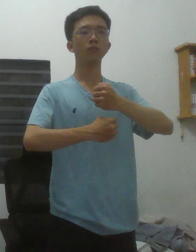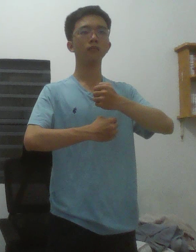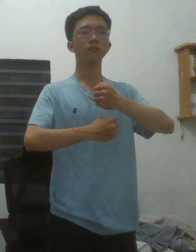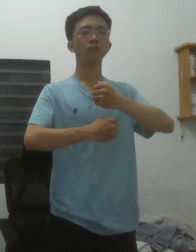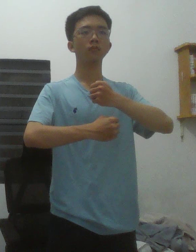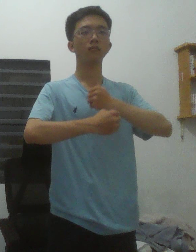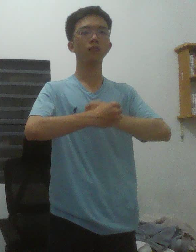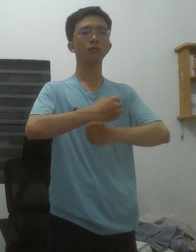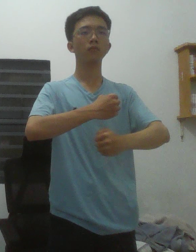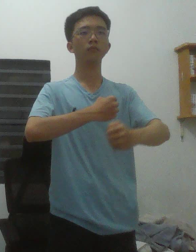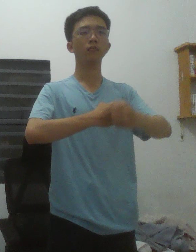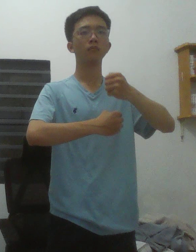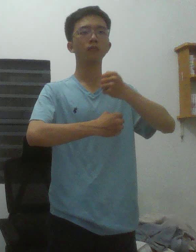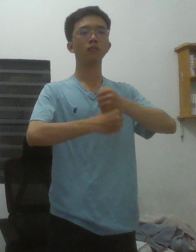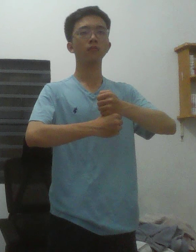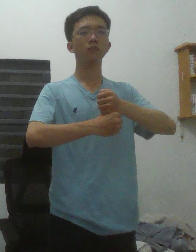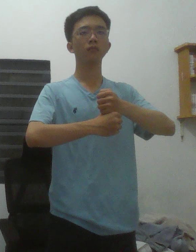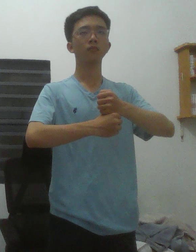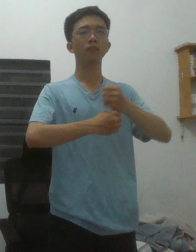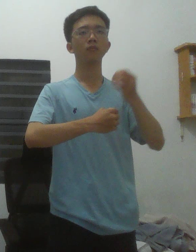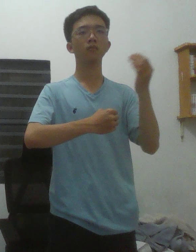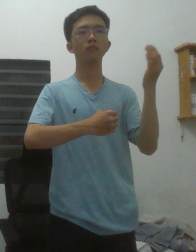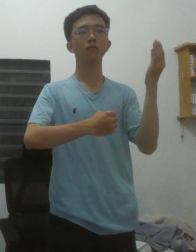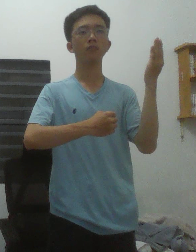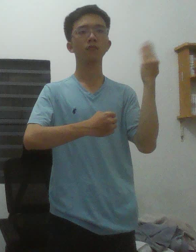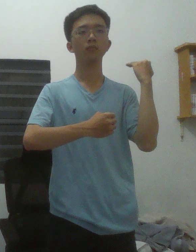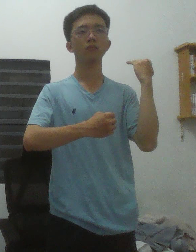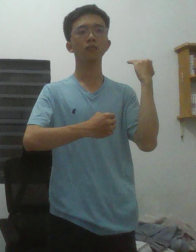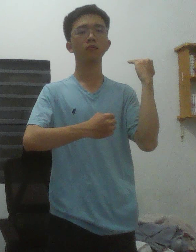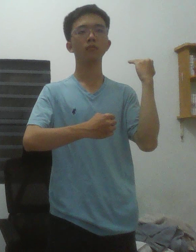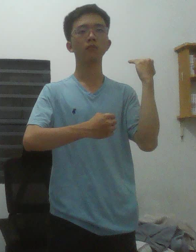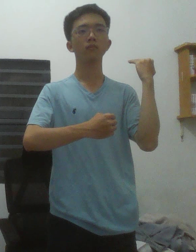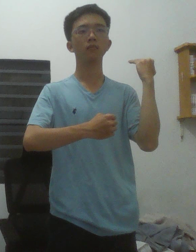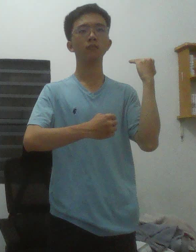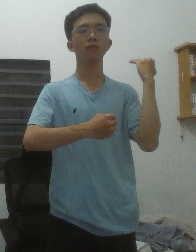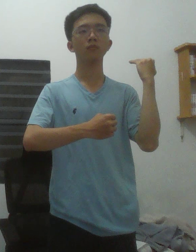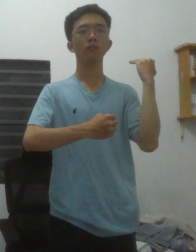nam truoc